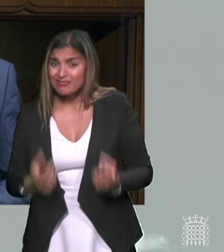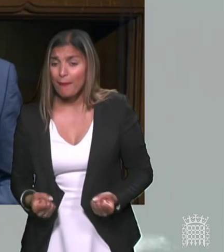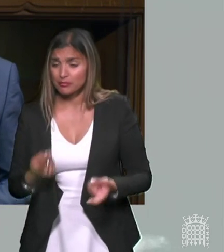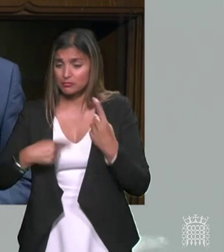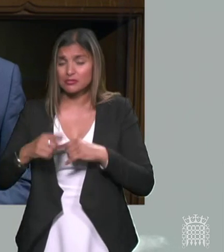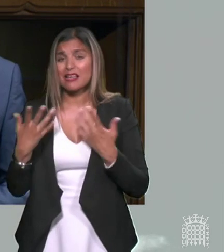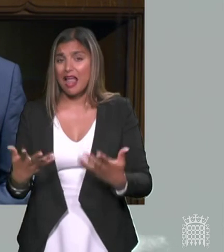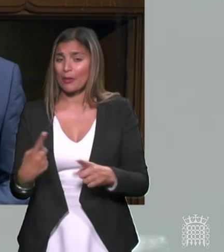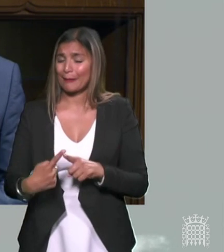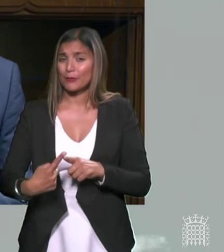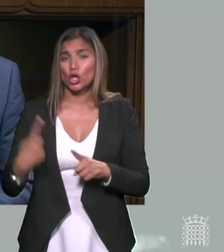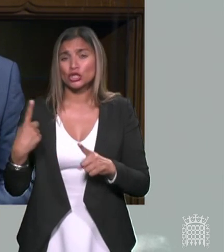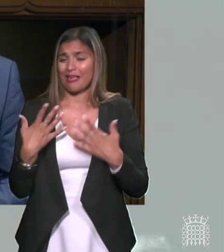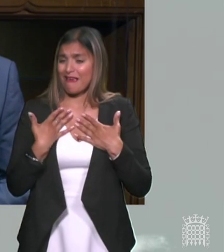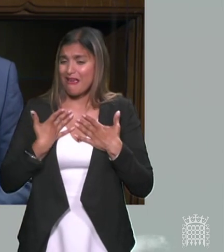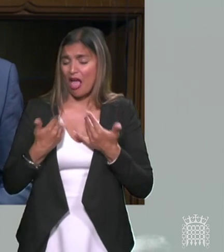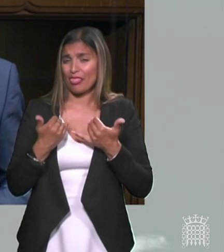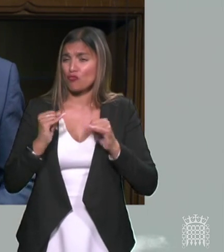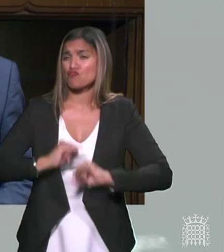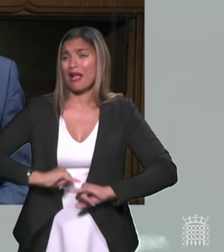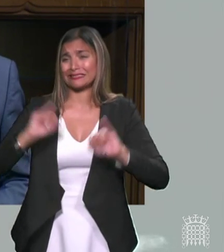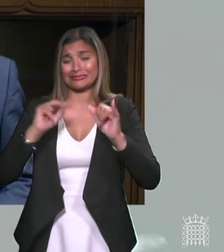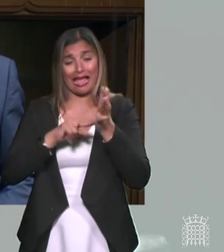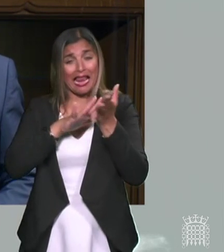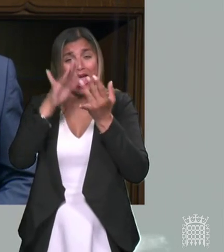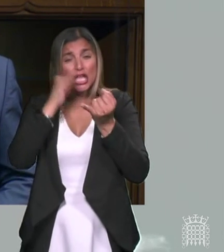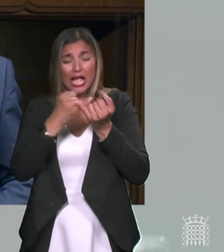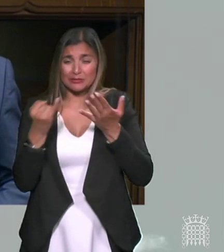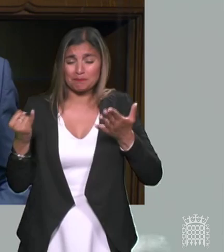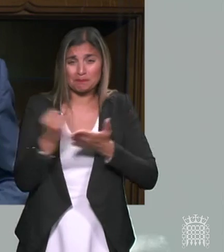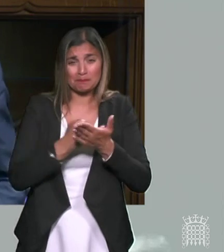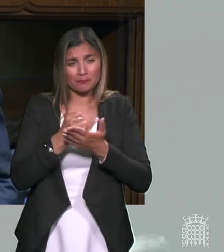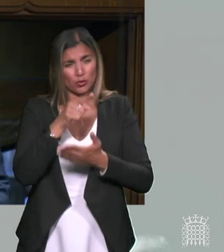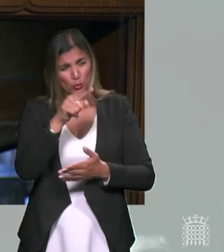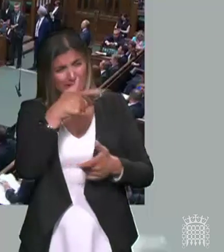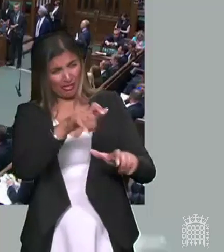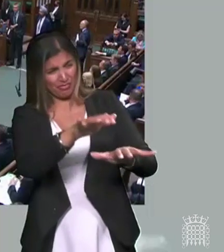Given the disastrous state he is leaving the NHS in, why is he still in Downing Street?